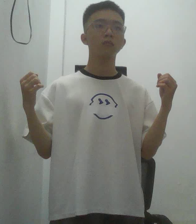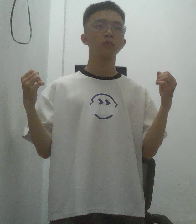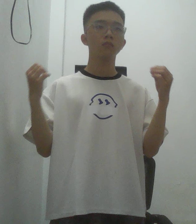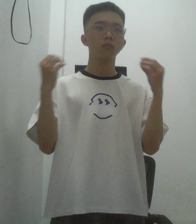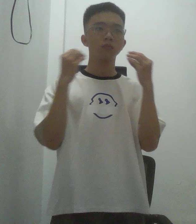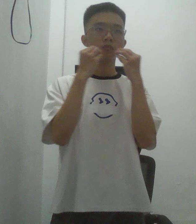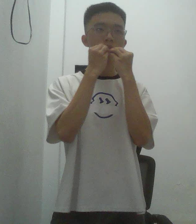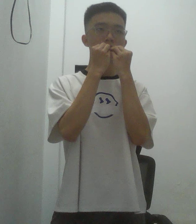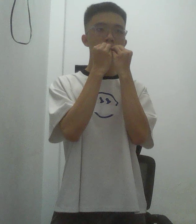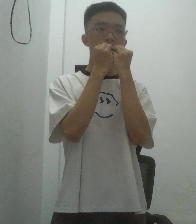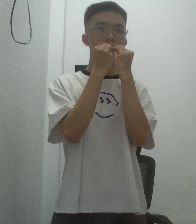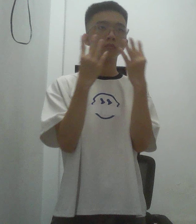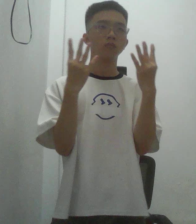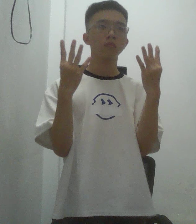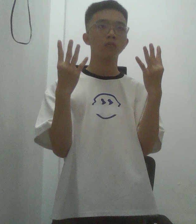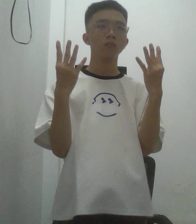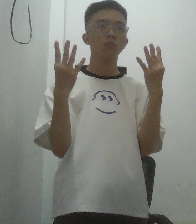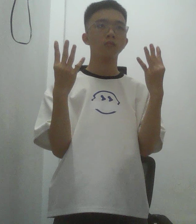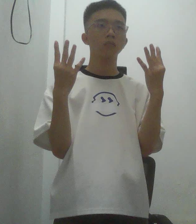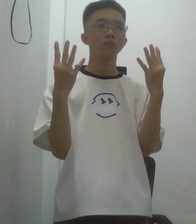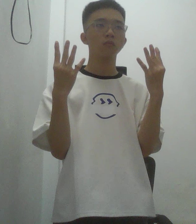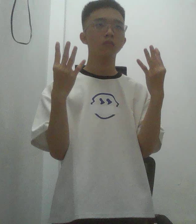cam on